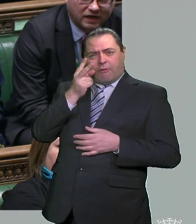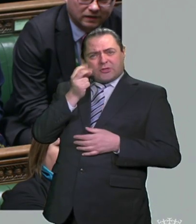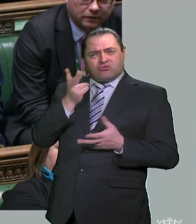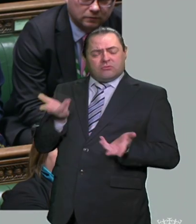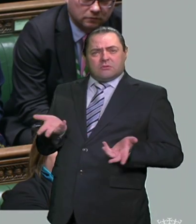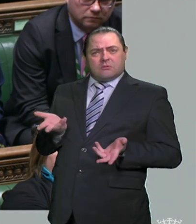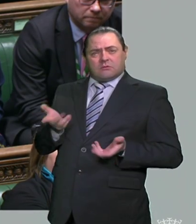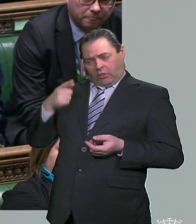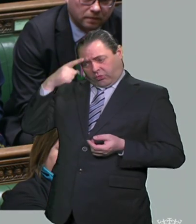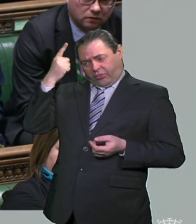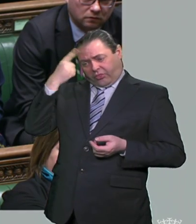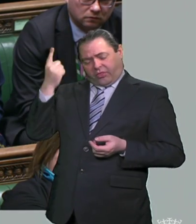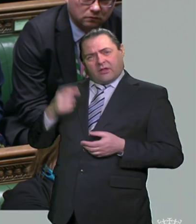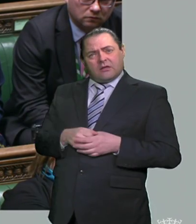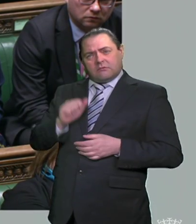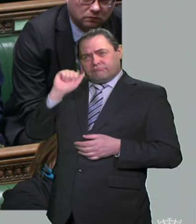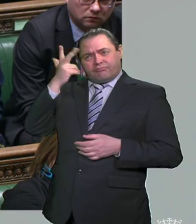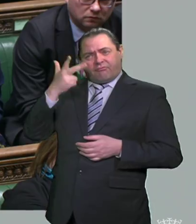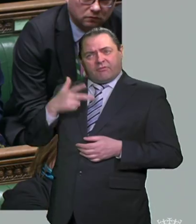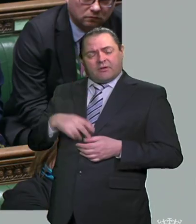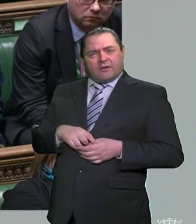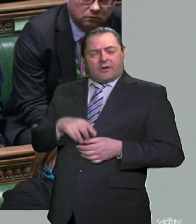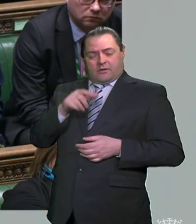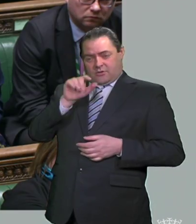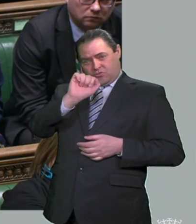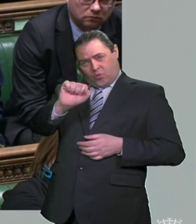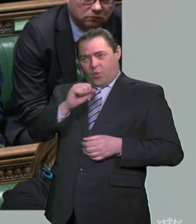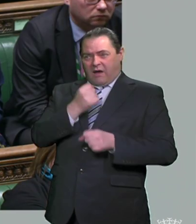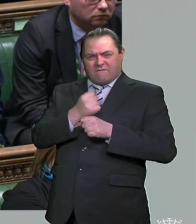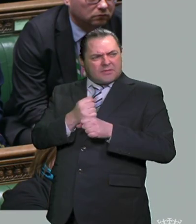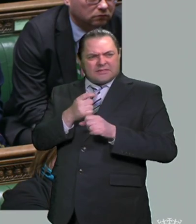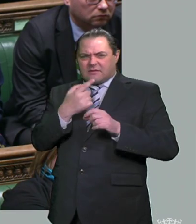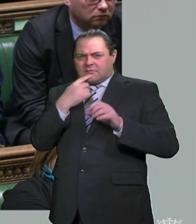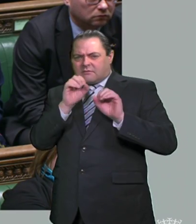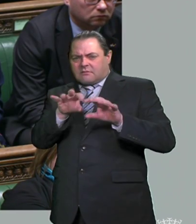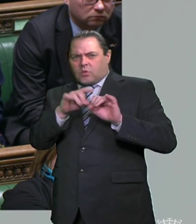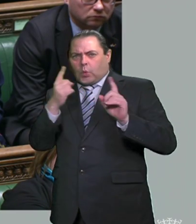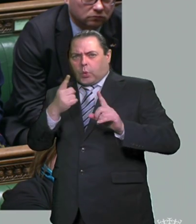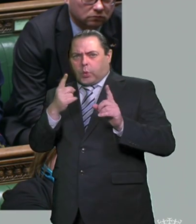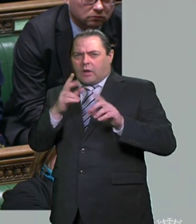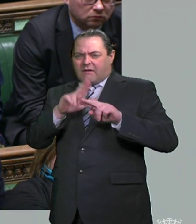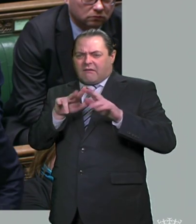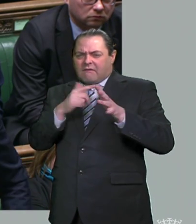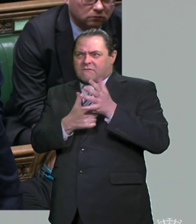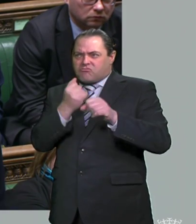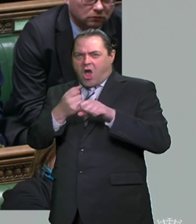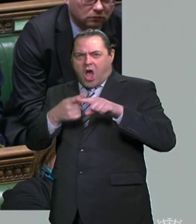May I ask the Prime Minister: from whom are his Government taking inspiration, Nigel Farage or Enoch Powell?